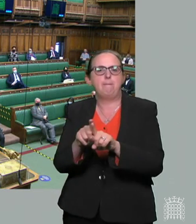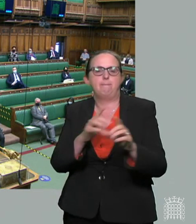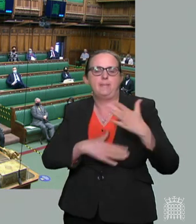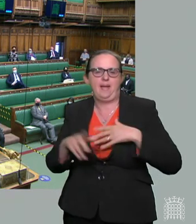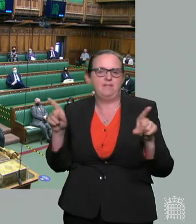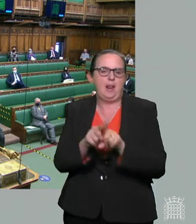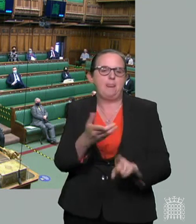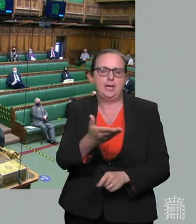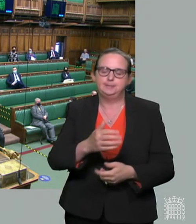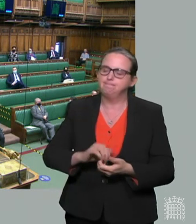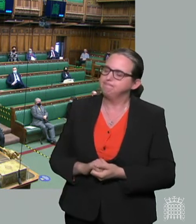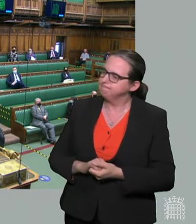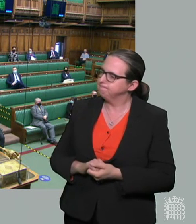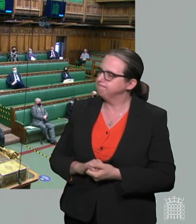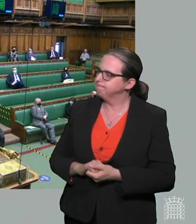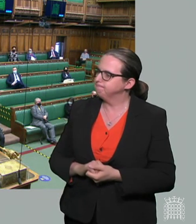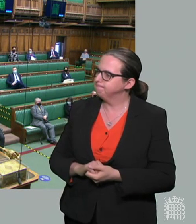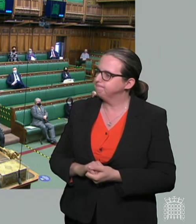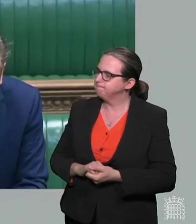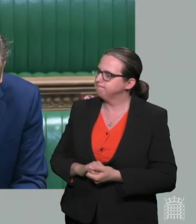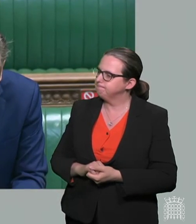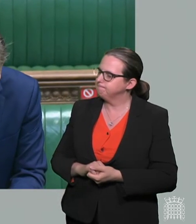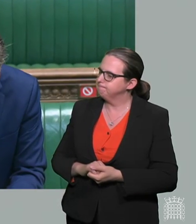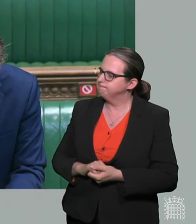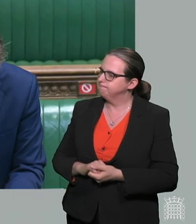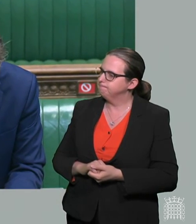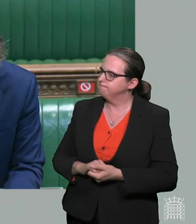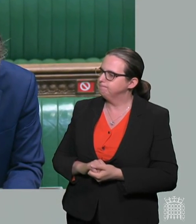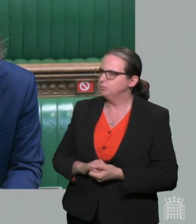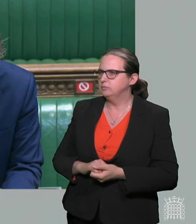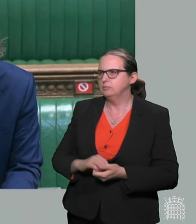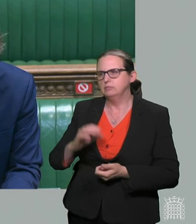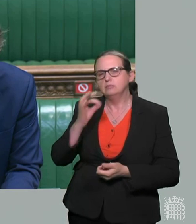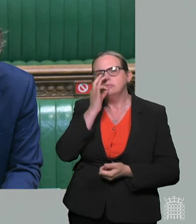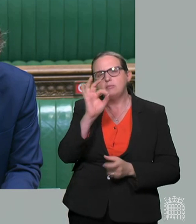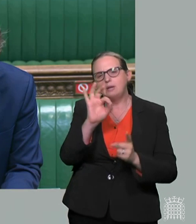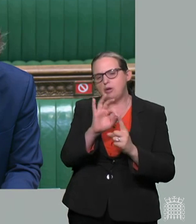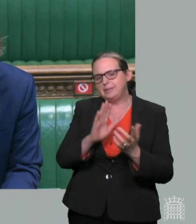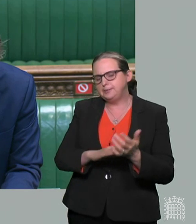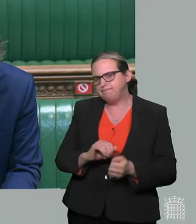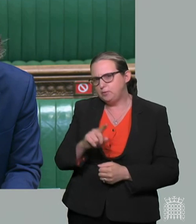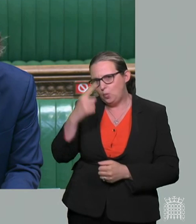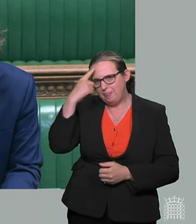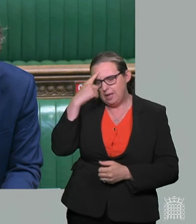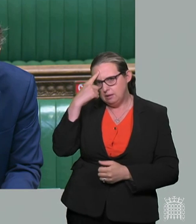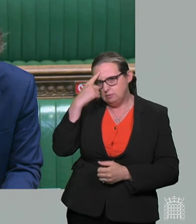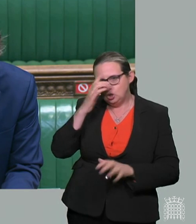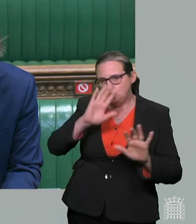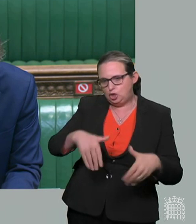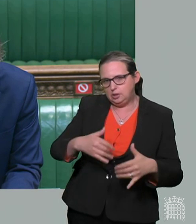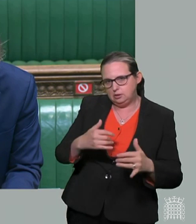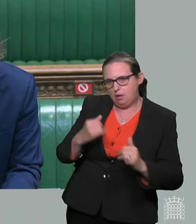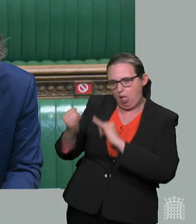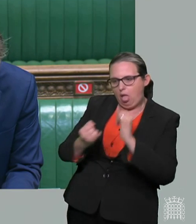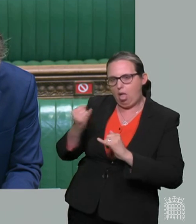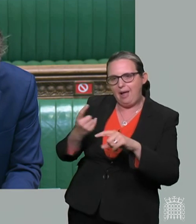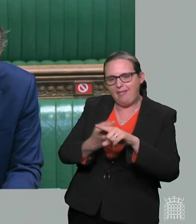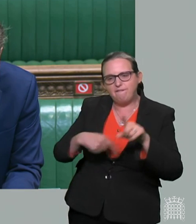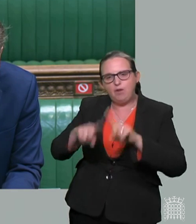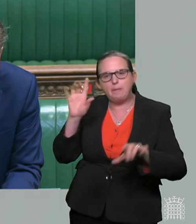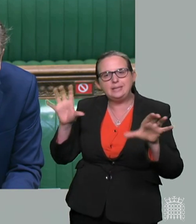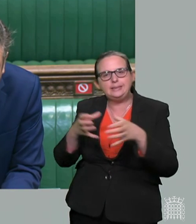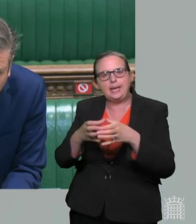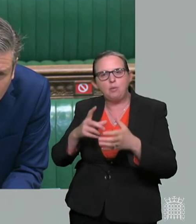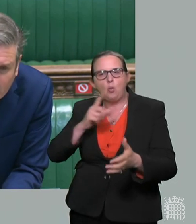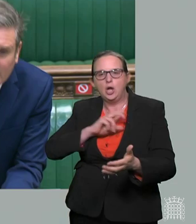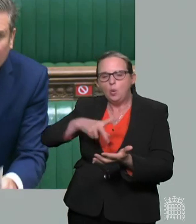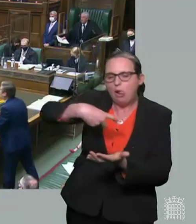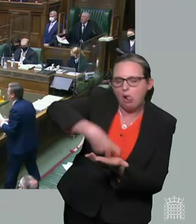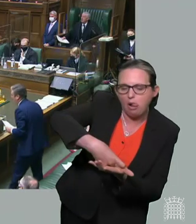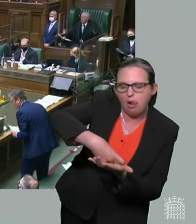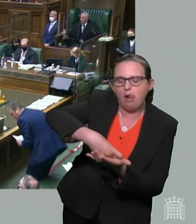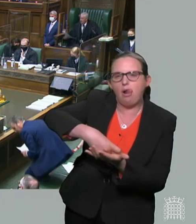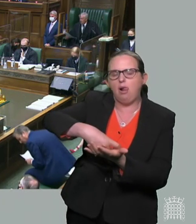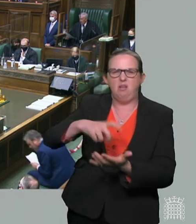Does the Prime Minister think it was wrong to criticise the England team’s decision to oppose racism by taking the knee as “gesture politics”?